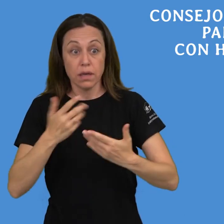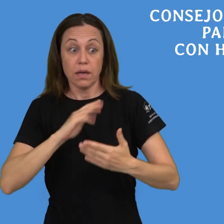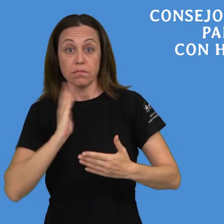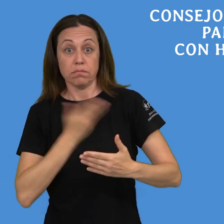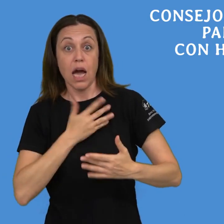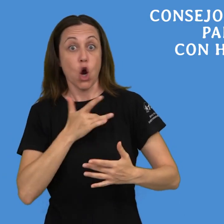afectar